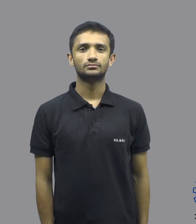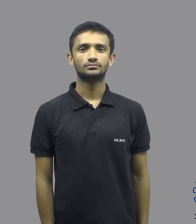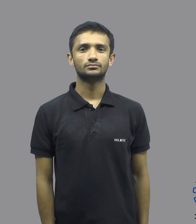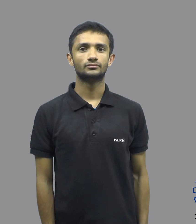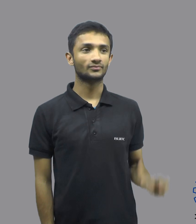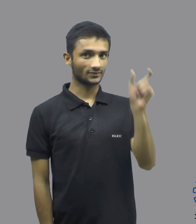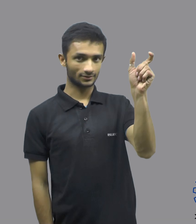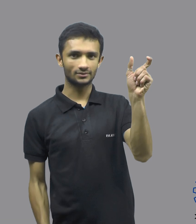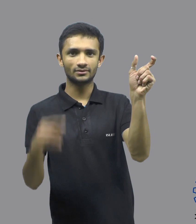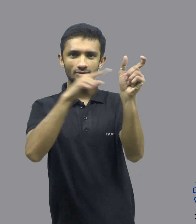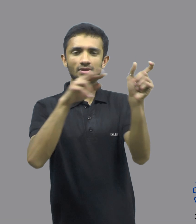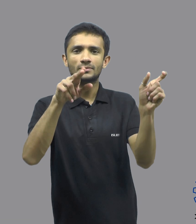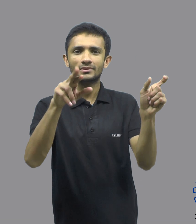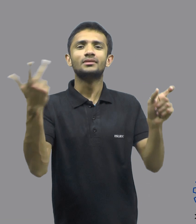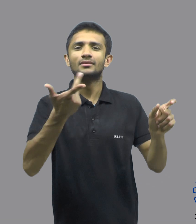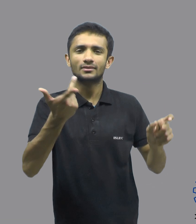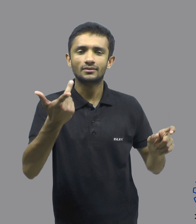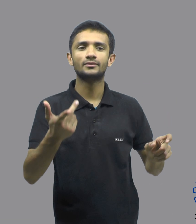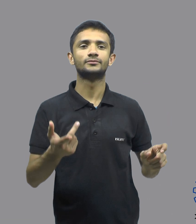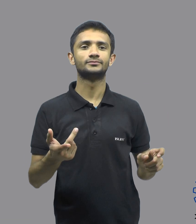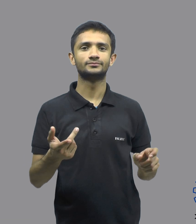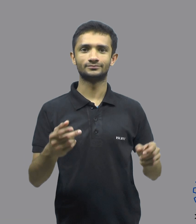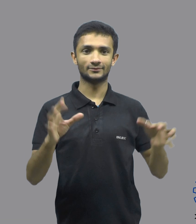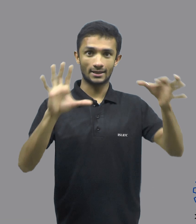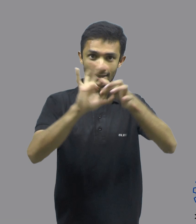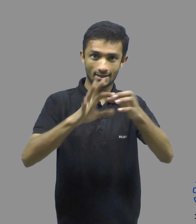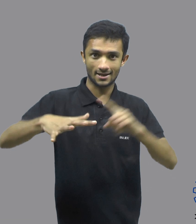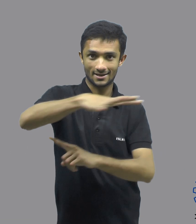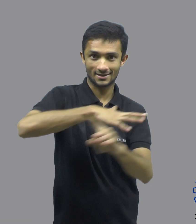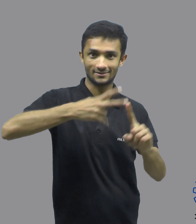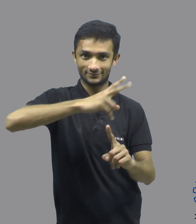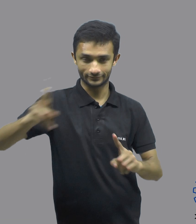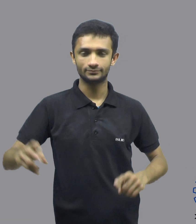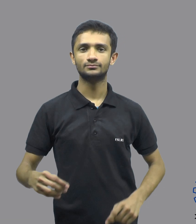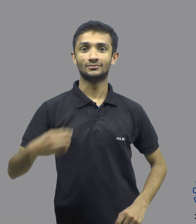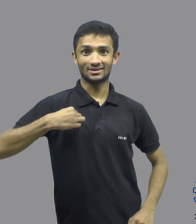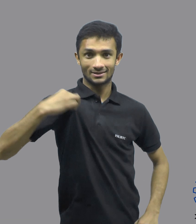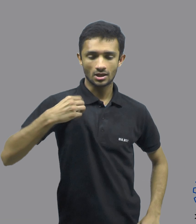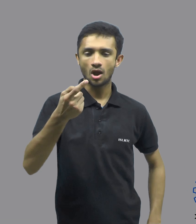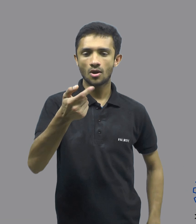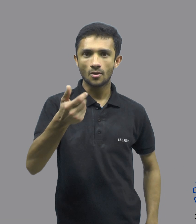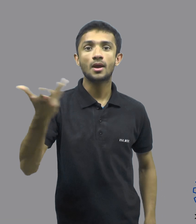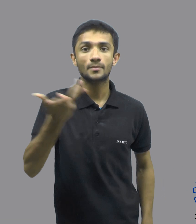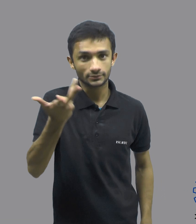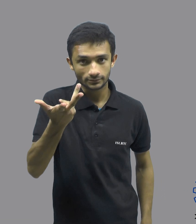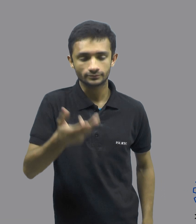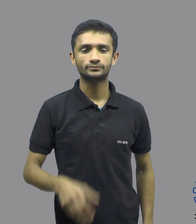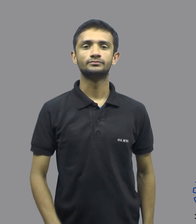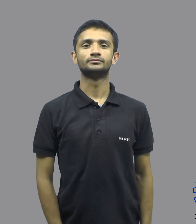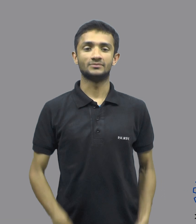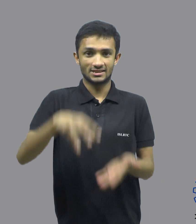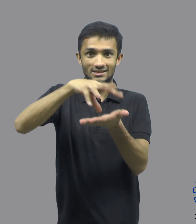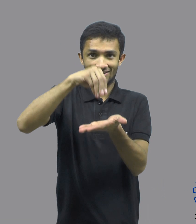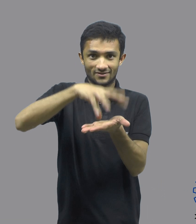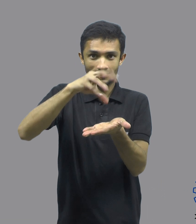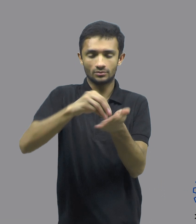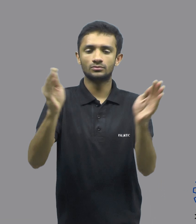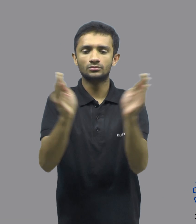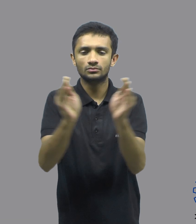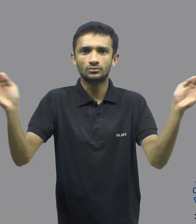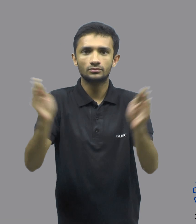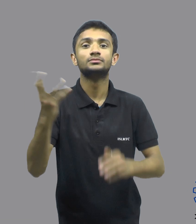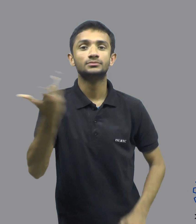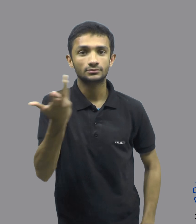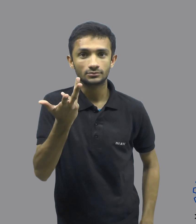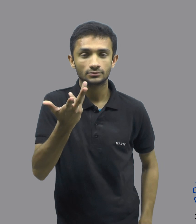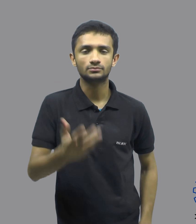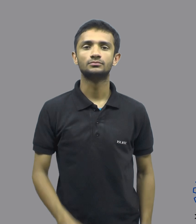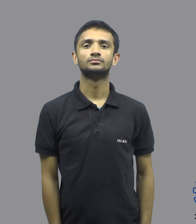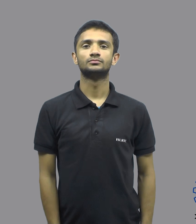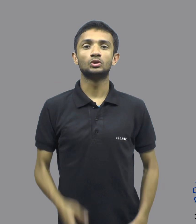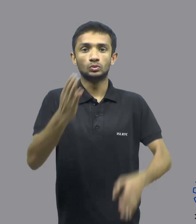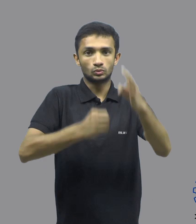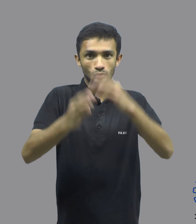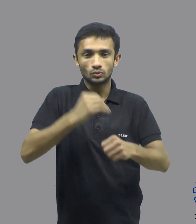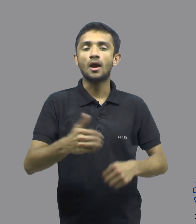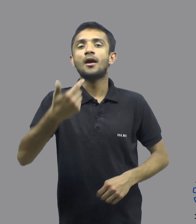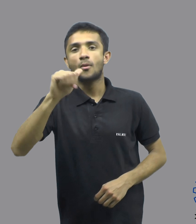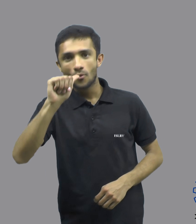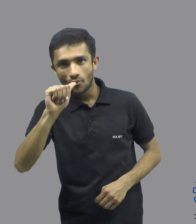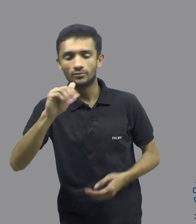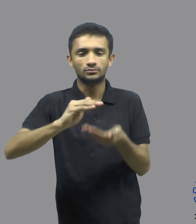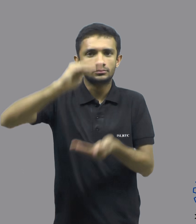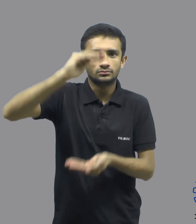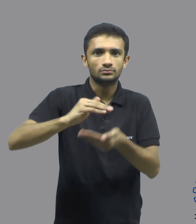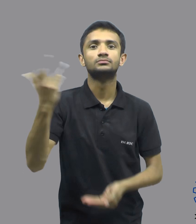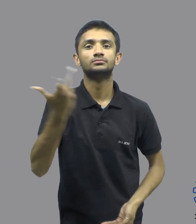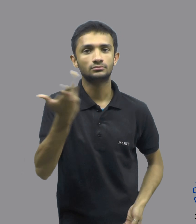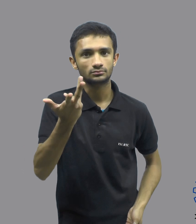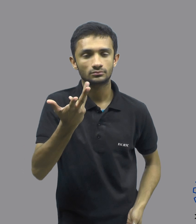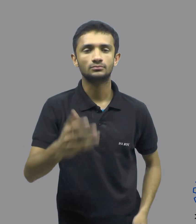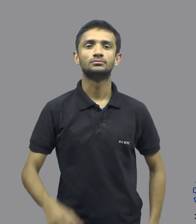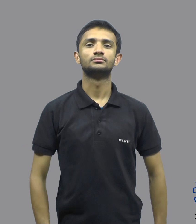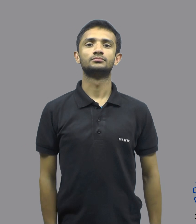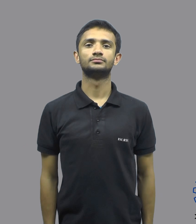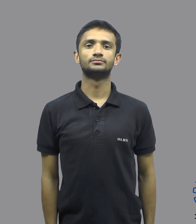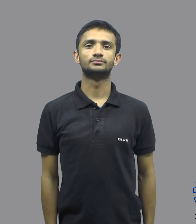How Much